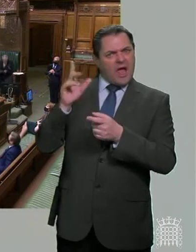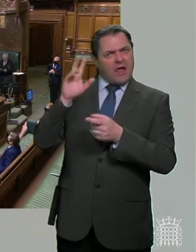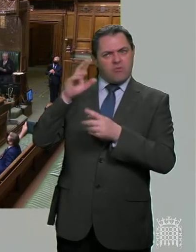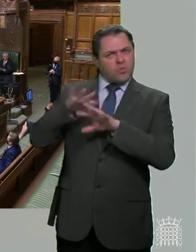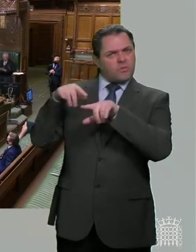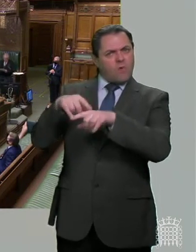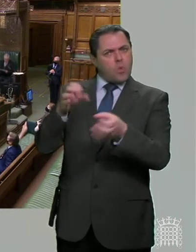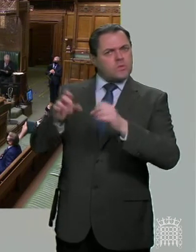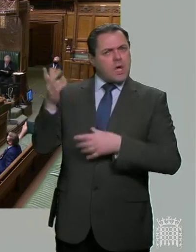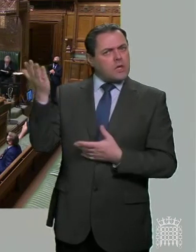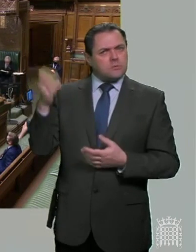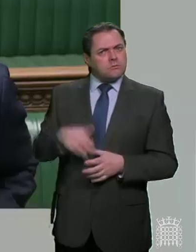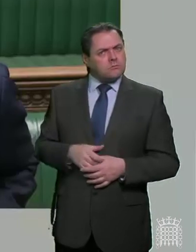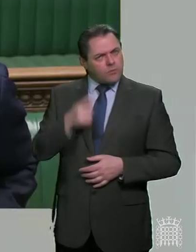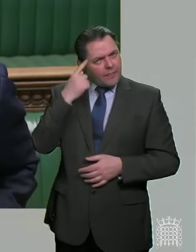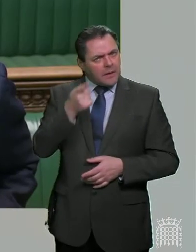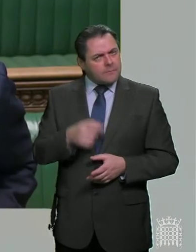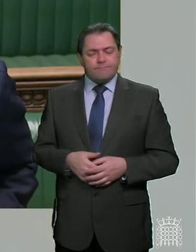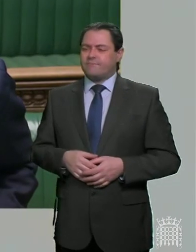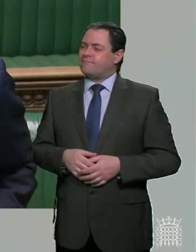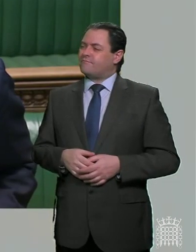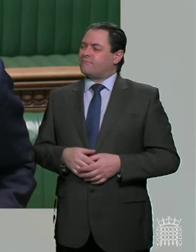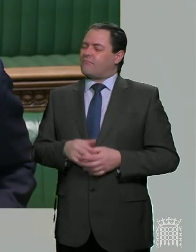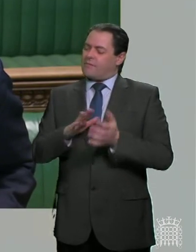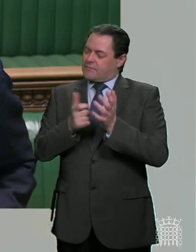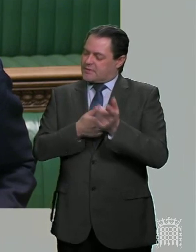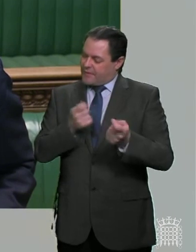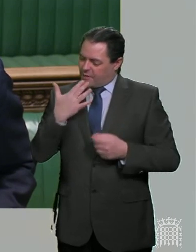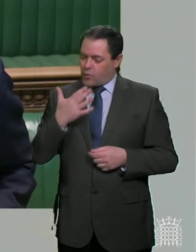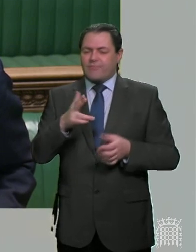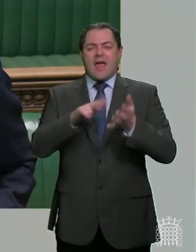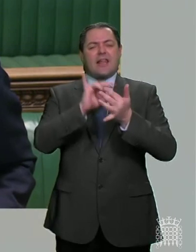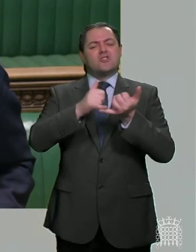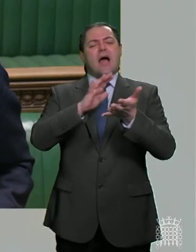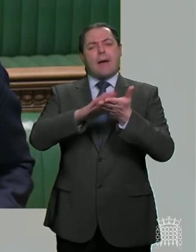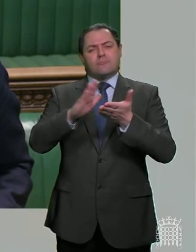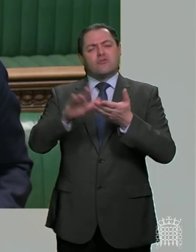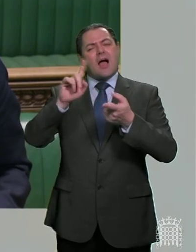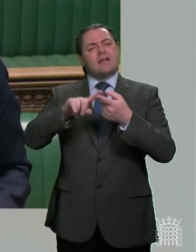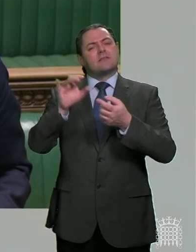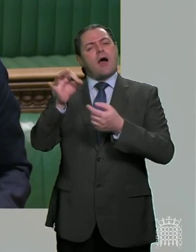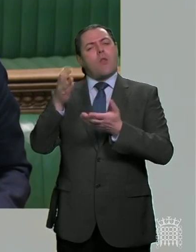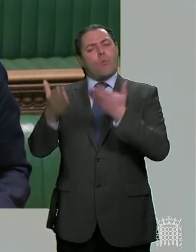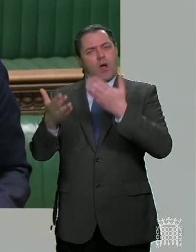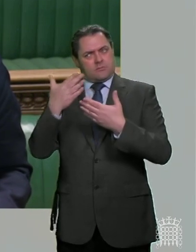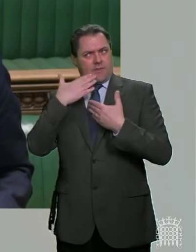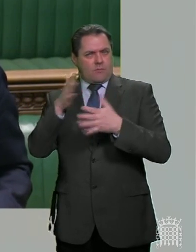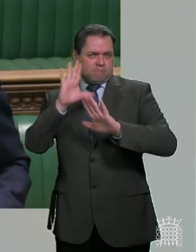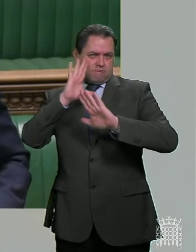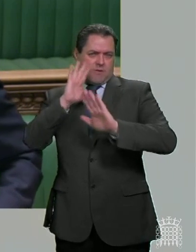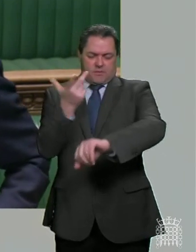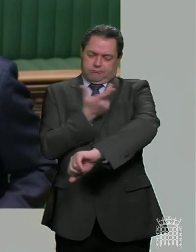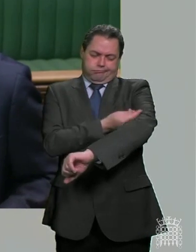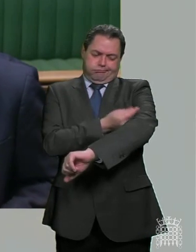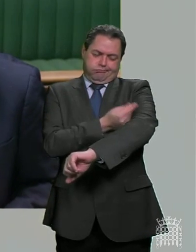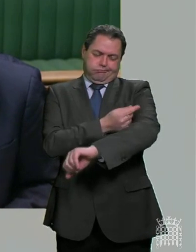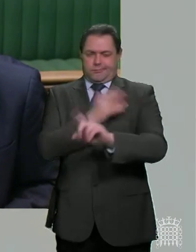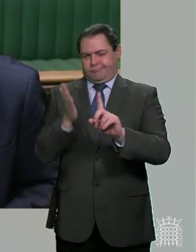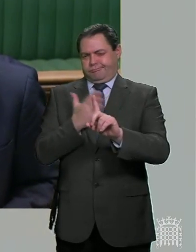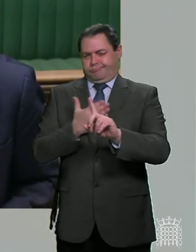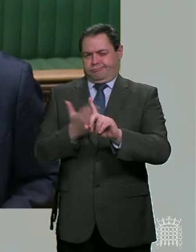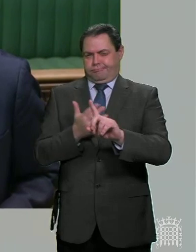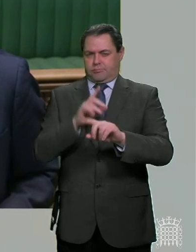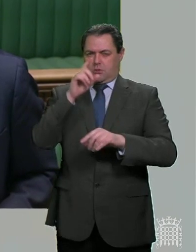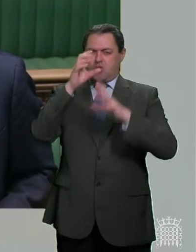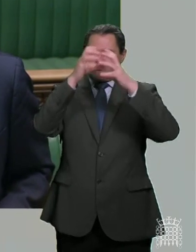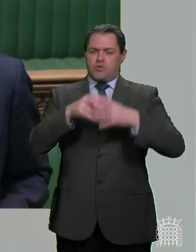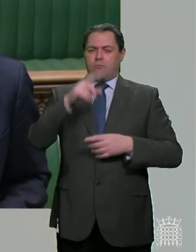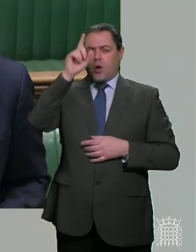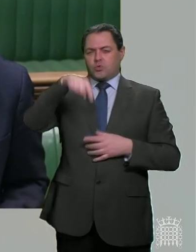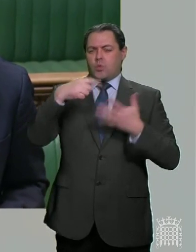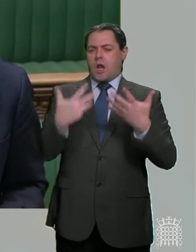Of course, I thank the NHS in Hampshire, and indeed around the country, for the amazing job it is doing in rolling out the vaccination programme—it has been truly stunning.